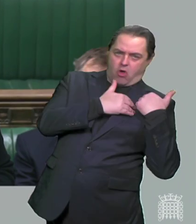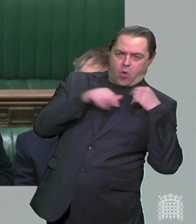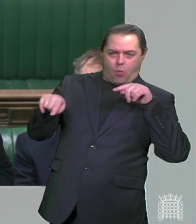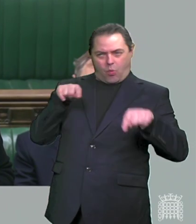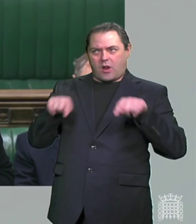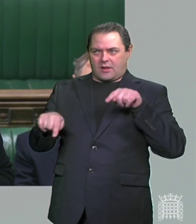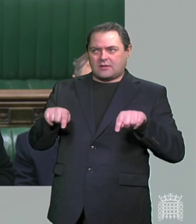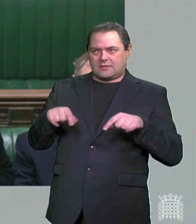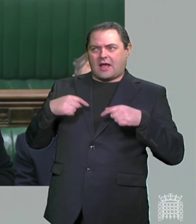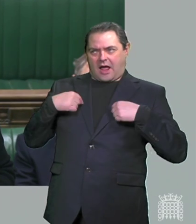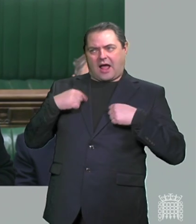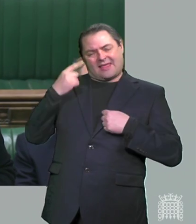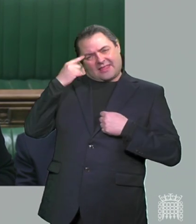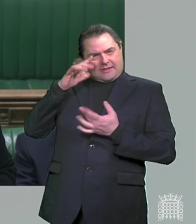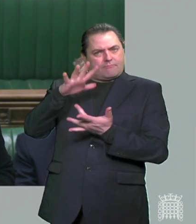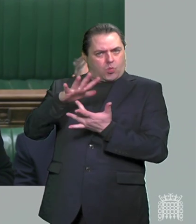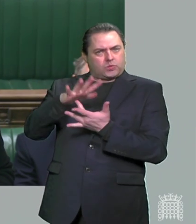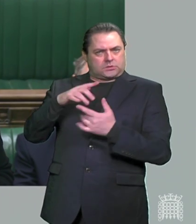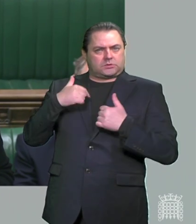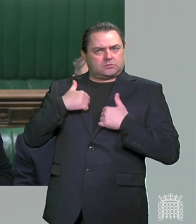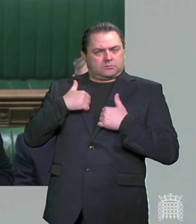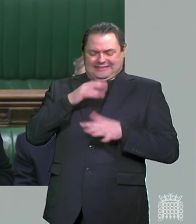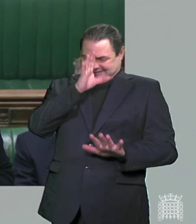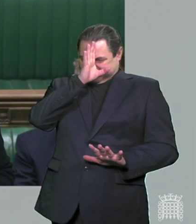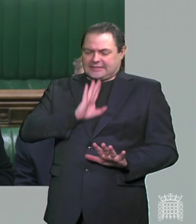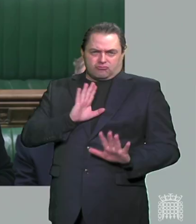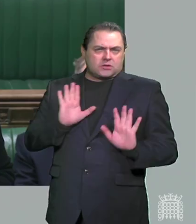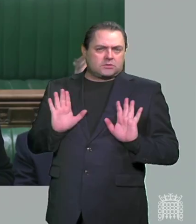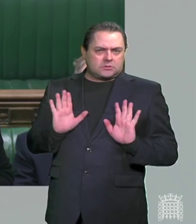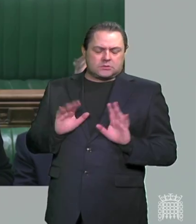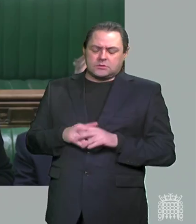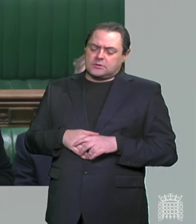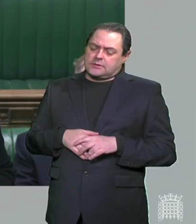That is something that I take extremely seriously myself.